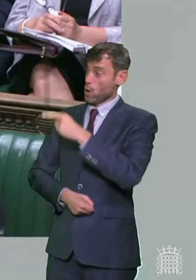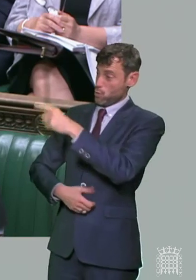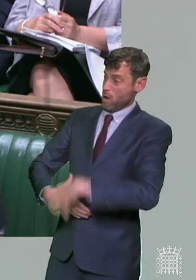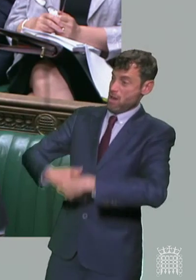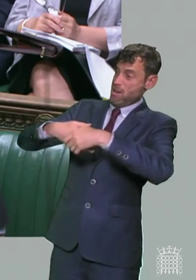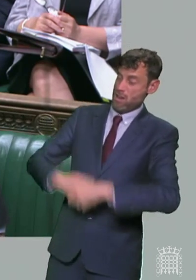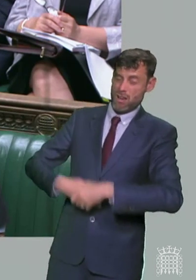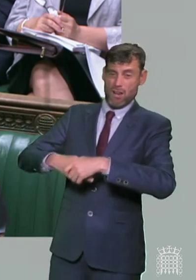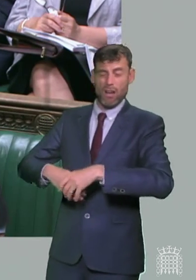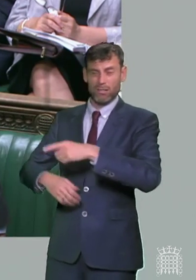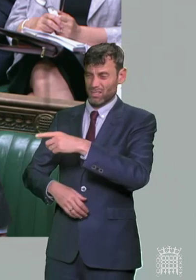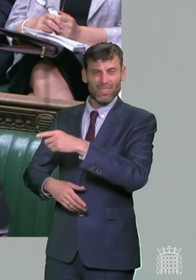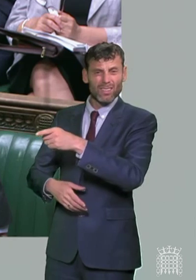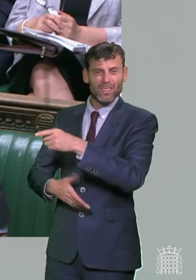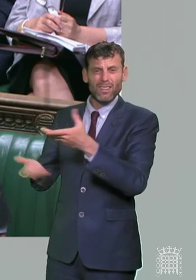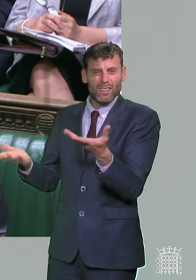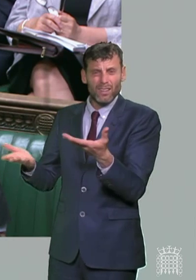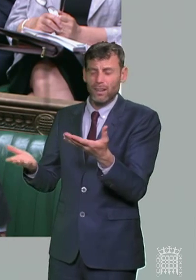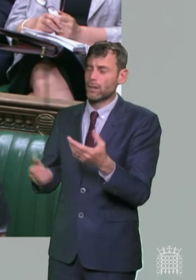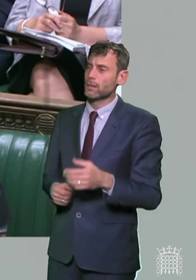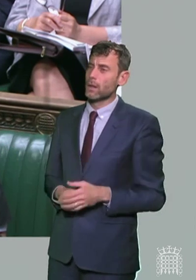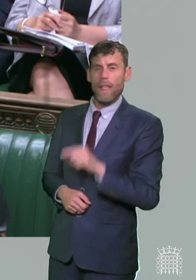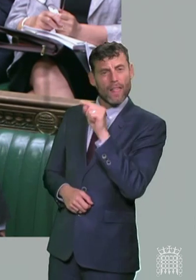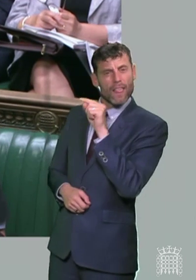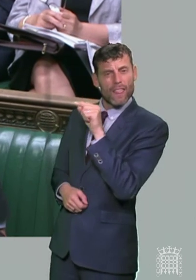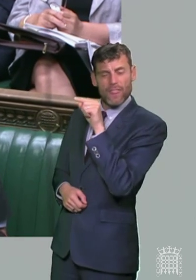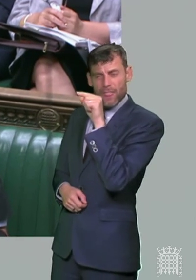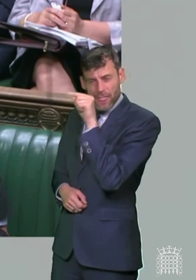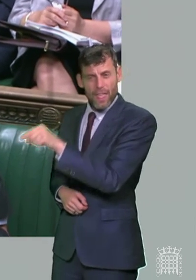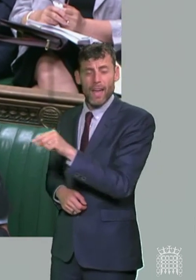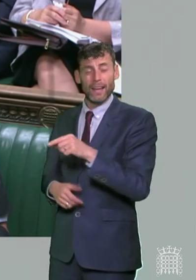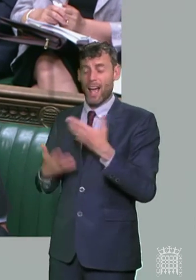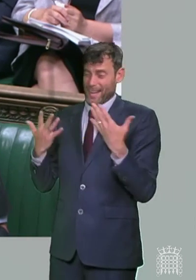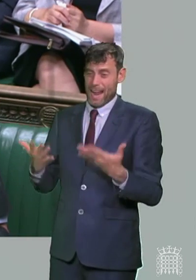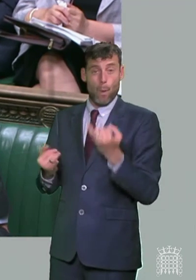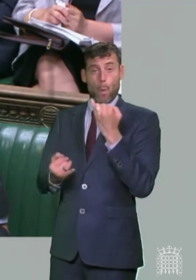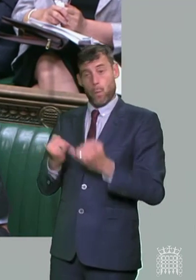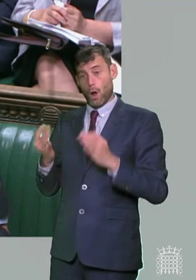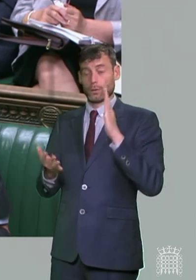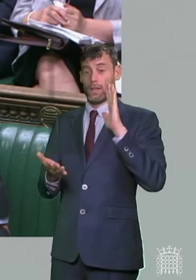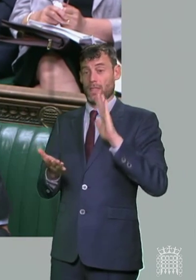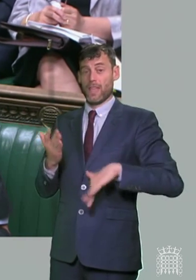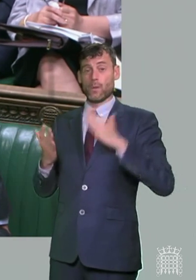That’s them: it is worse than under Jeremy Corbyn.